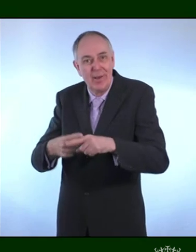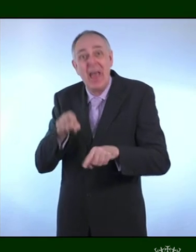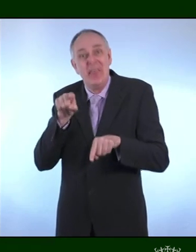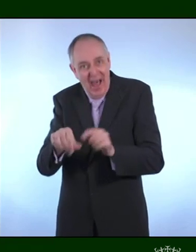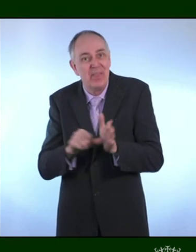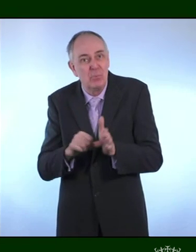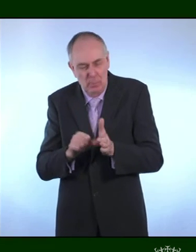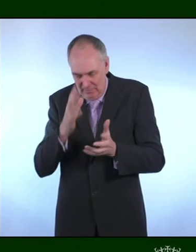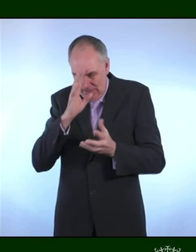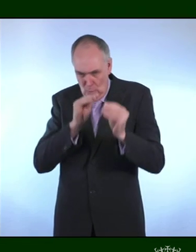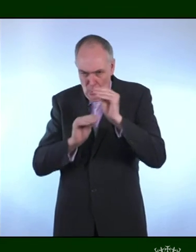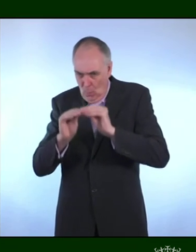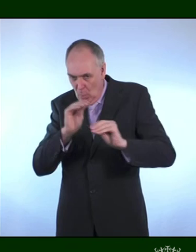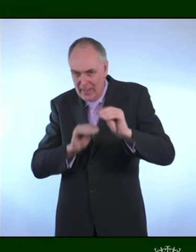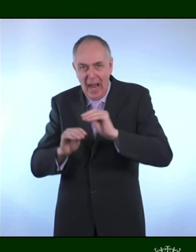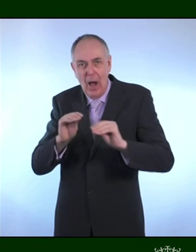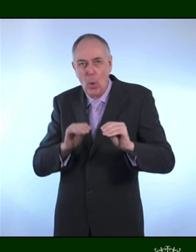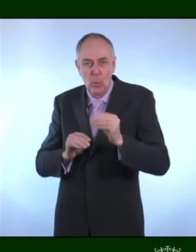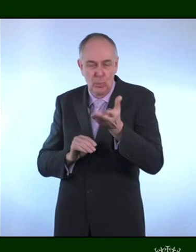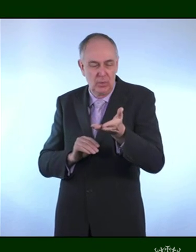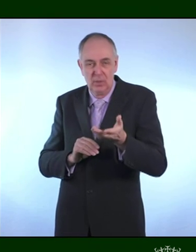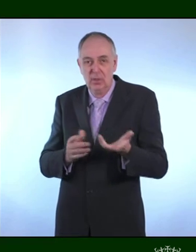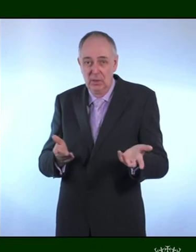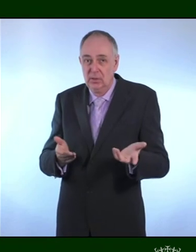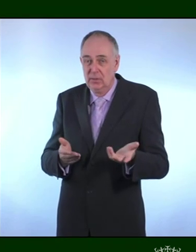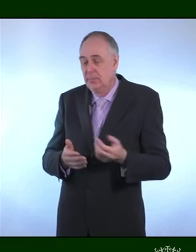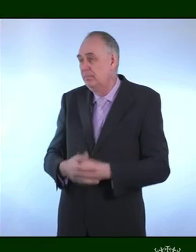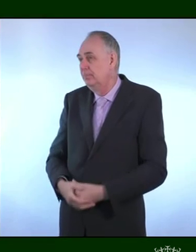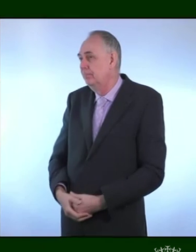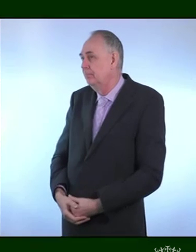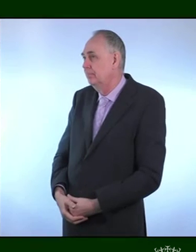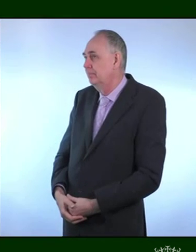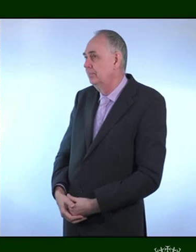Anybody who has worked on any of these projects will know that that is the real issue.